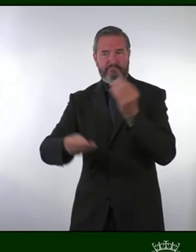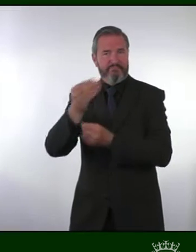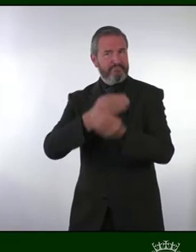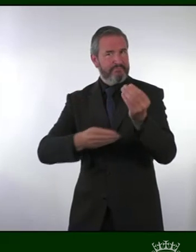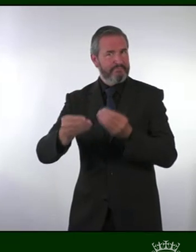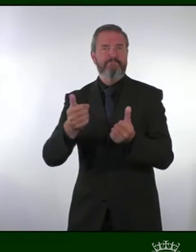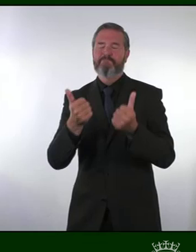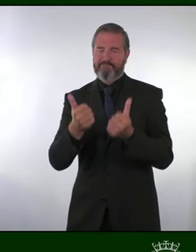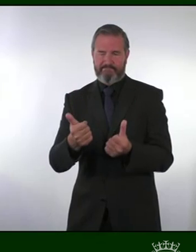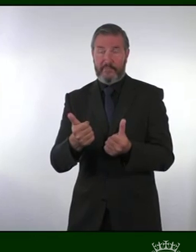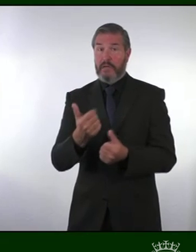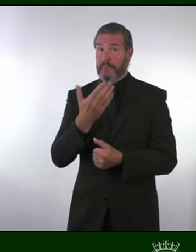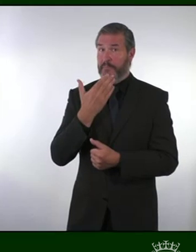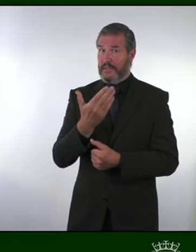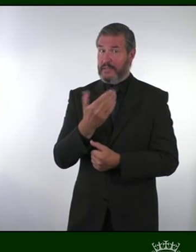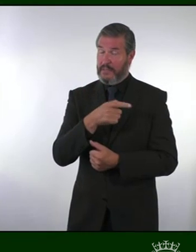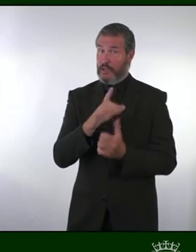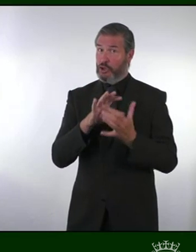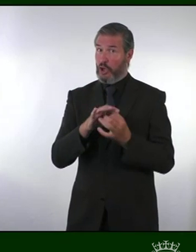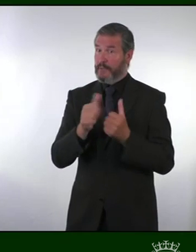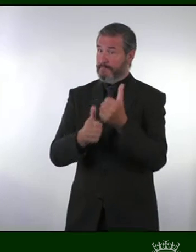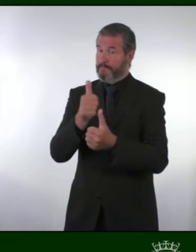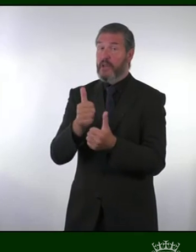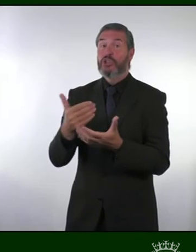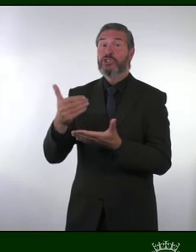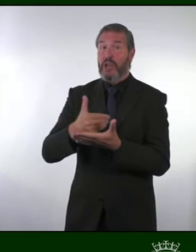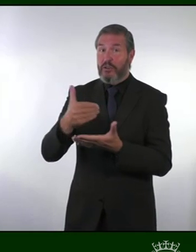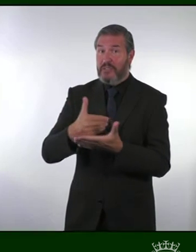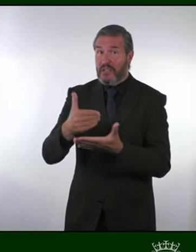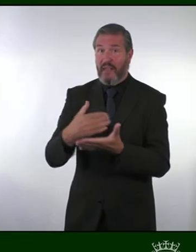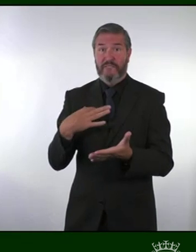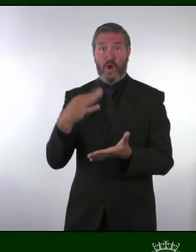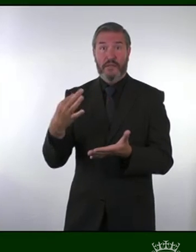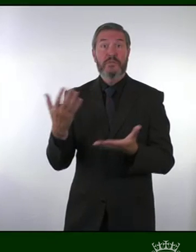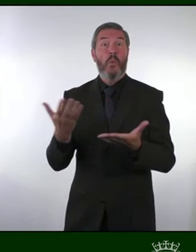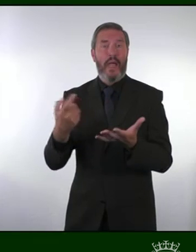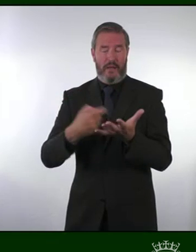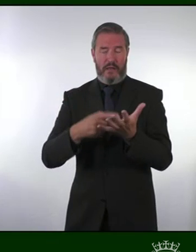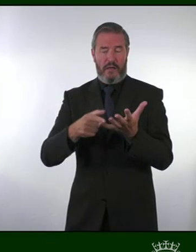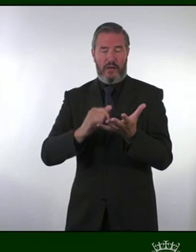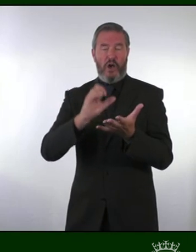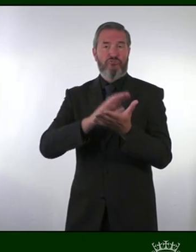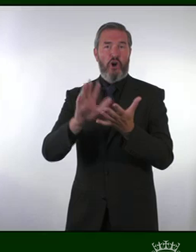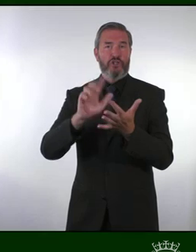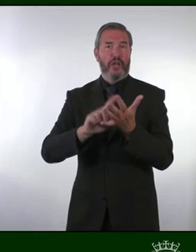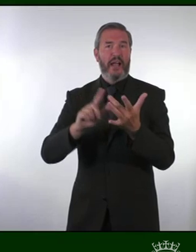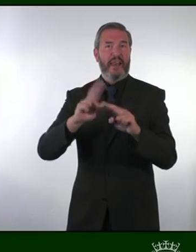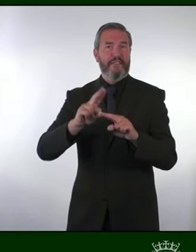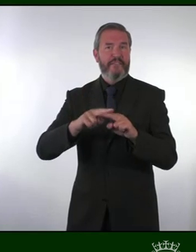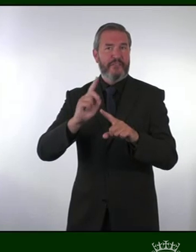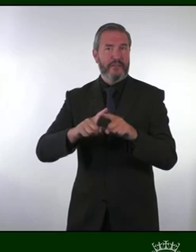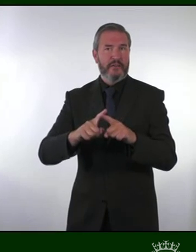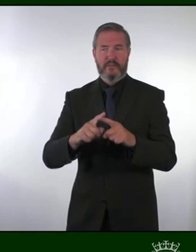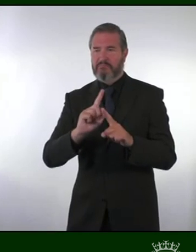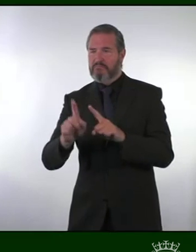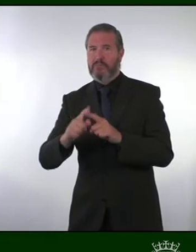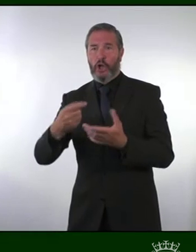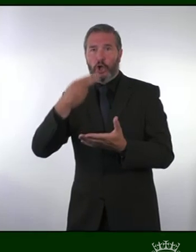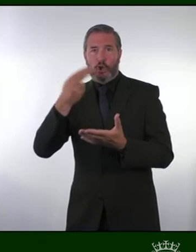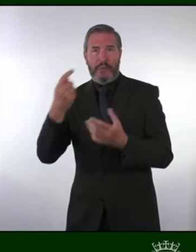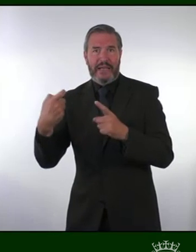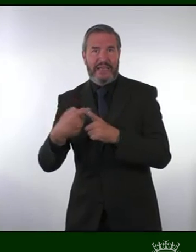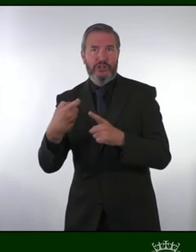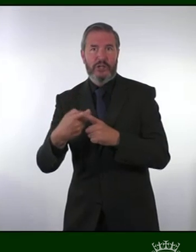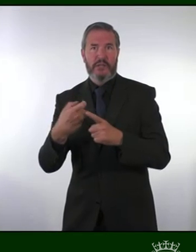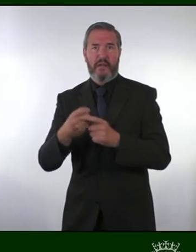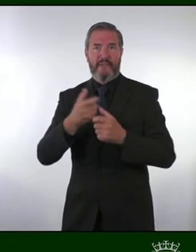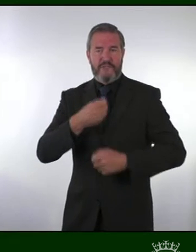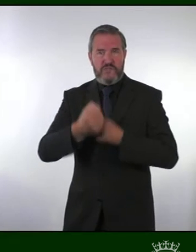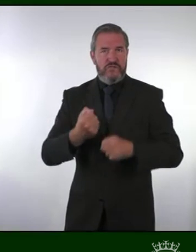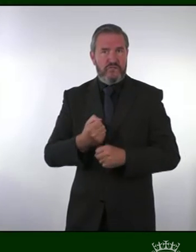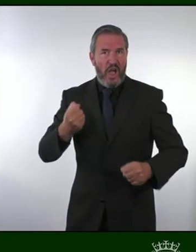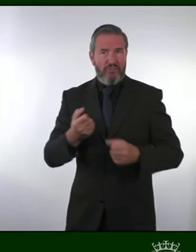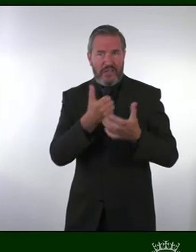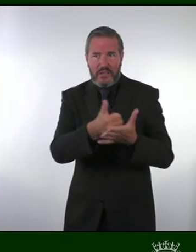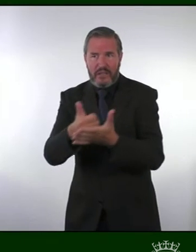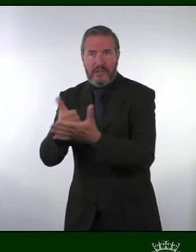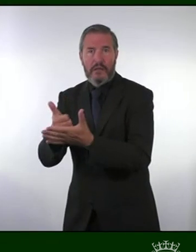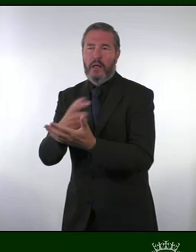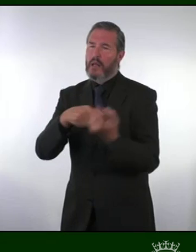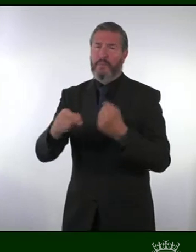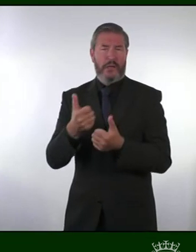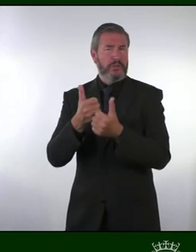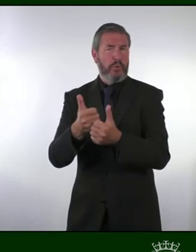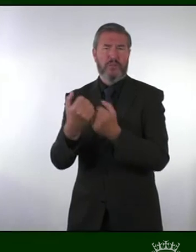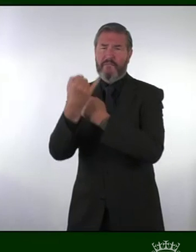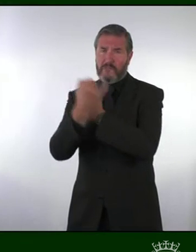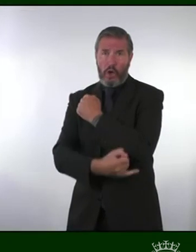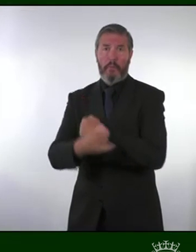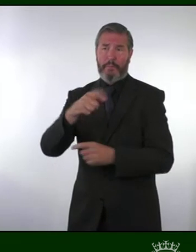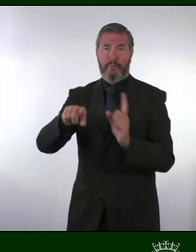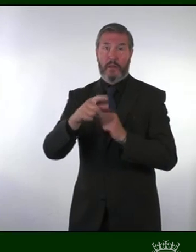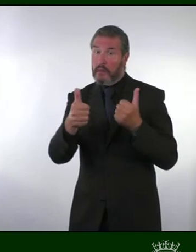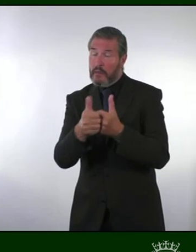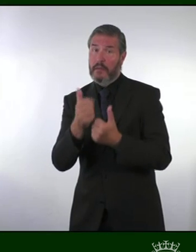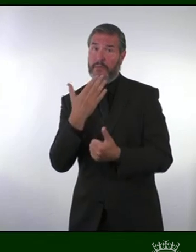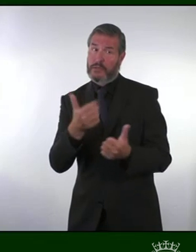Will he join me in praising the fantastic charities and volunteers across Rushcliffe, including the West Bridgford Community Helpers, Cotgrave Super Kitchen and the Friary, who have worked so hard to support vulnerable people throughout the lockdown?